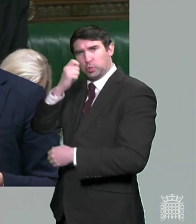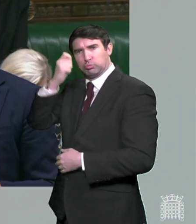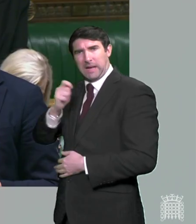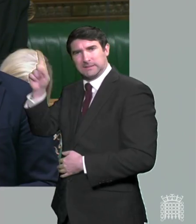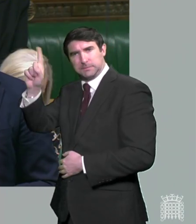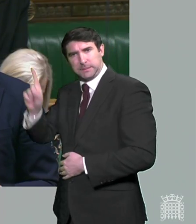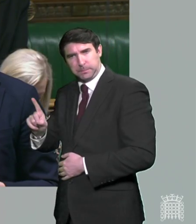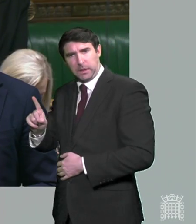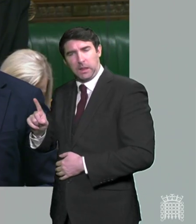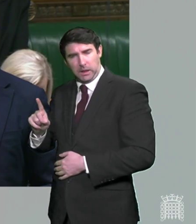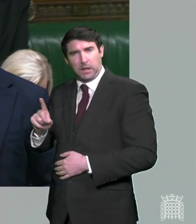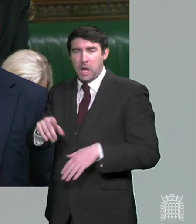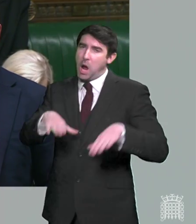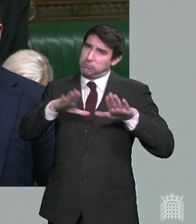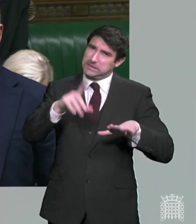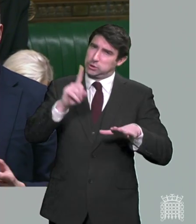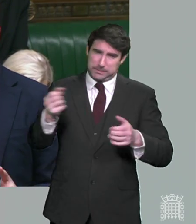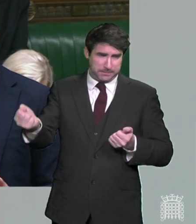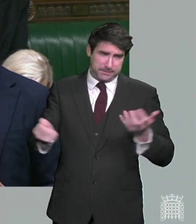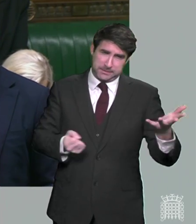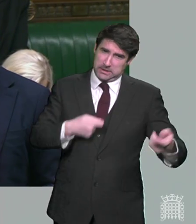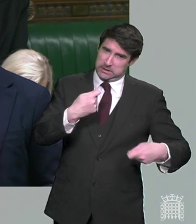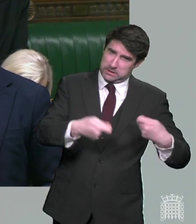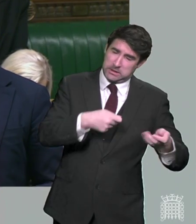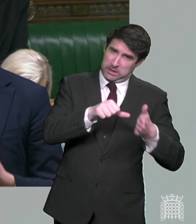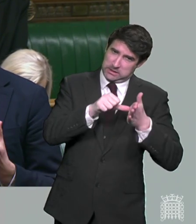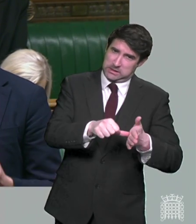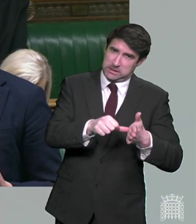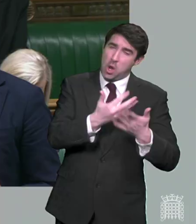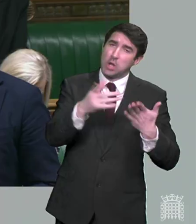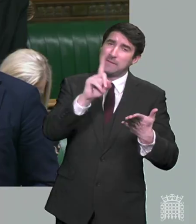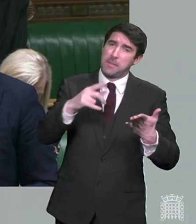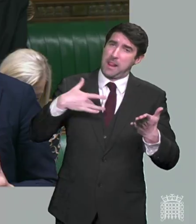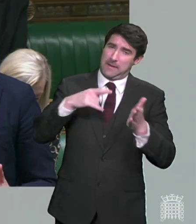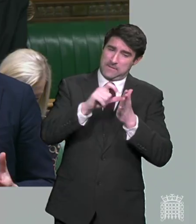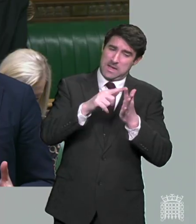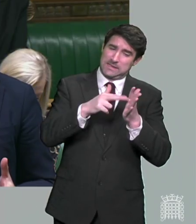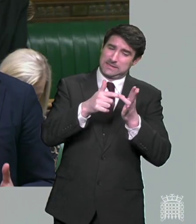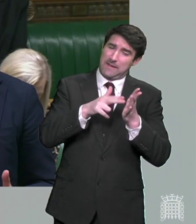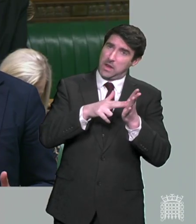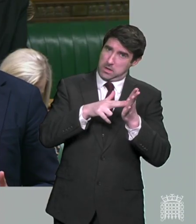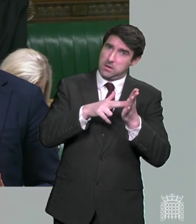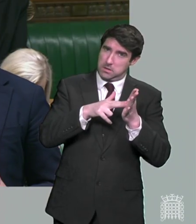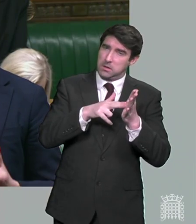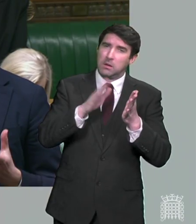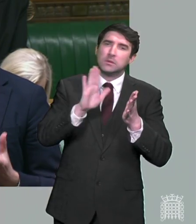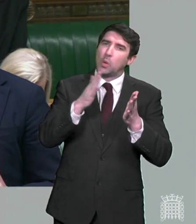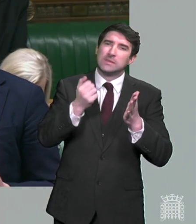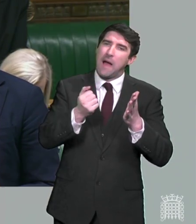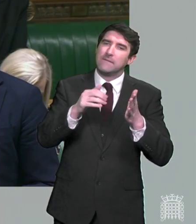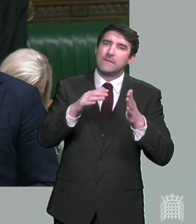More than 40,000 people across Devon live in homes that are off the gas grid; they are on the rural equivalent of pre-payment meters.